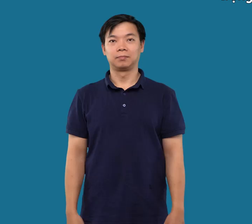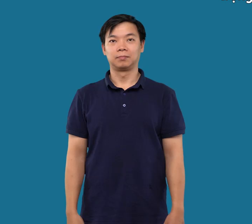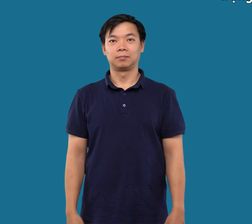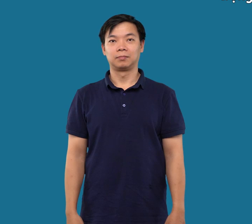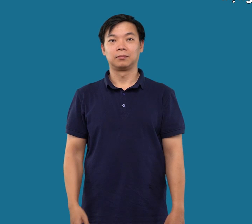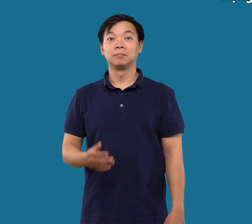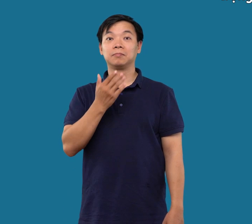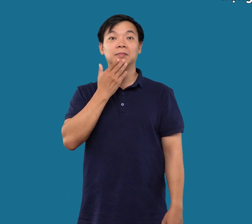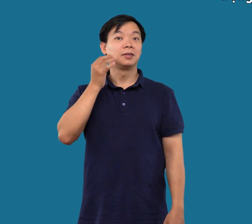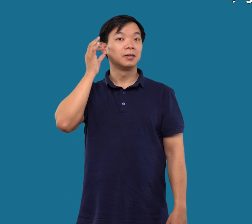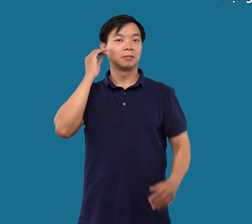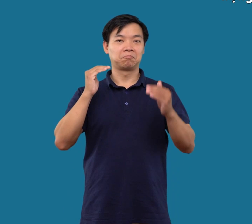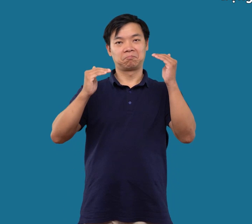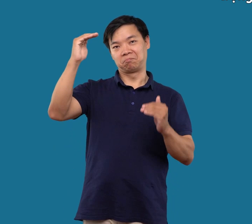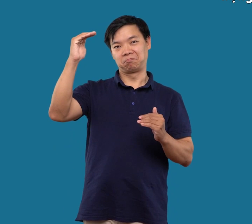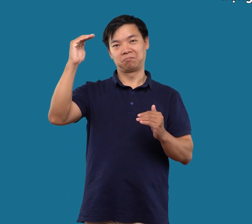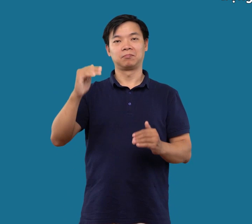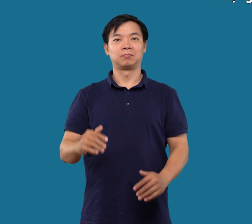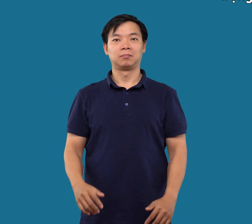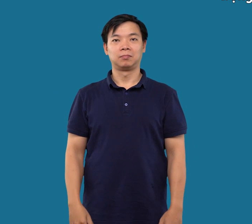trọng nam khinh nữ